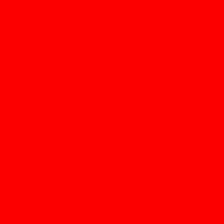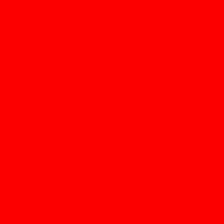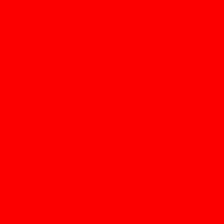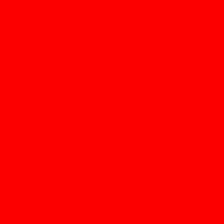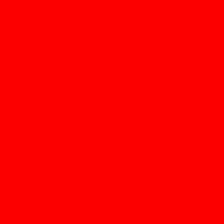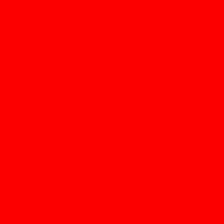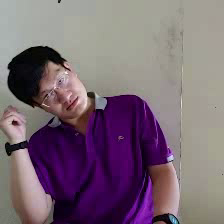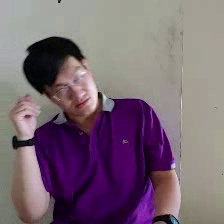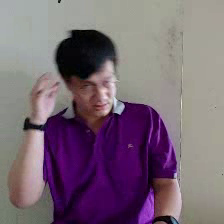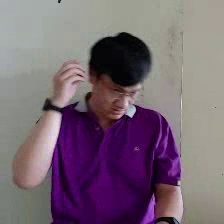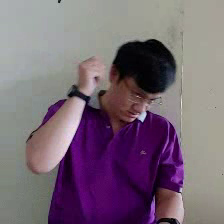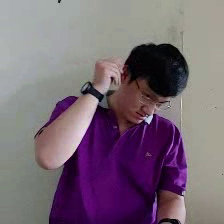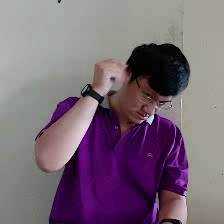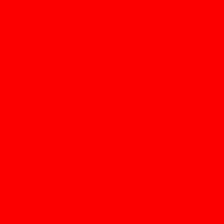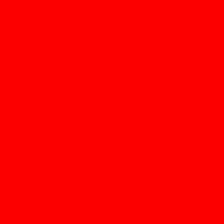Băn khoăn